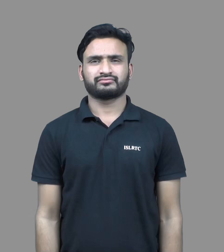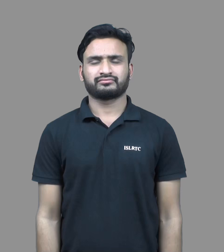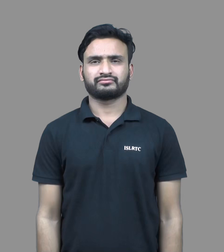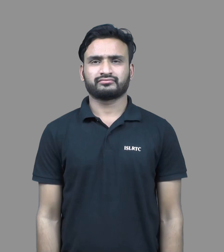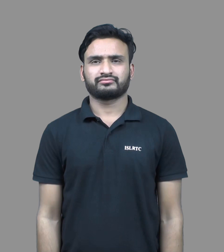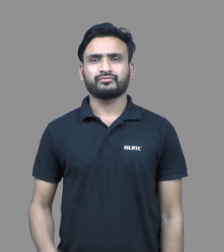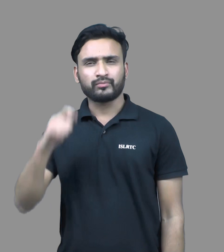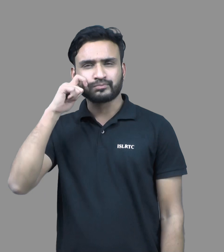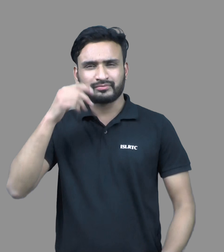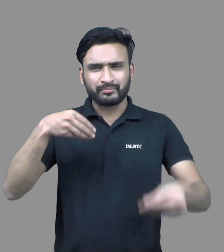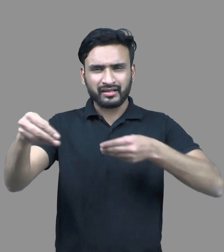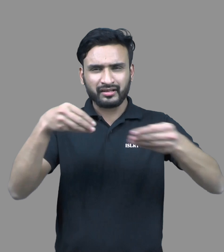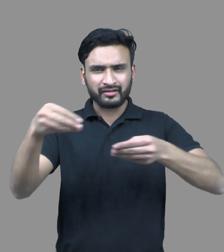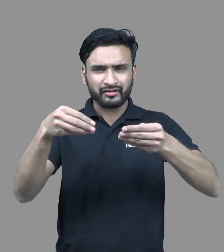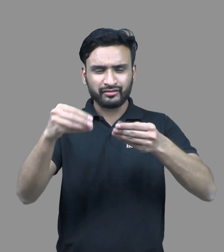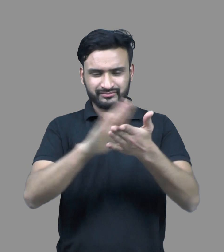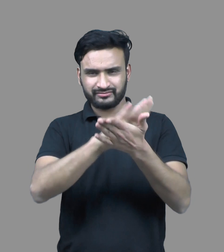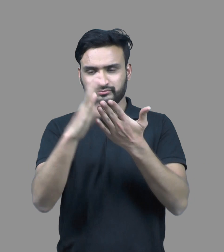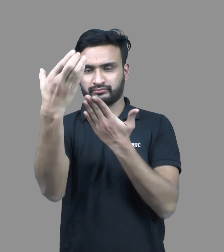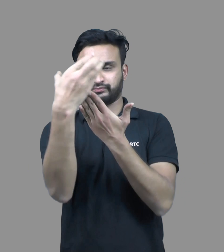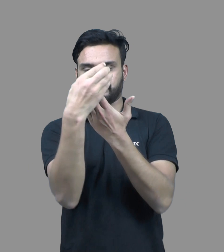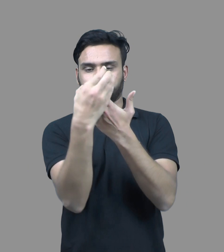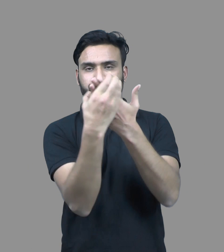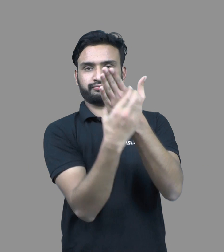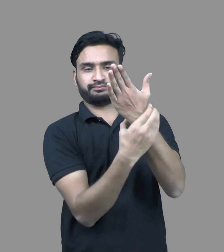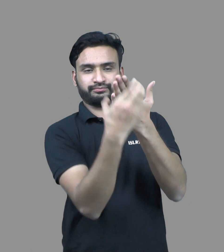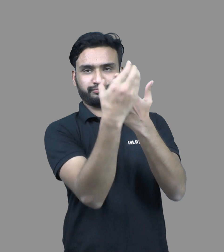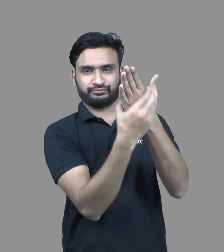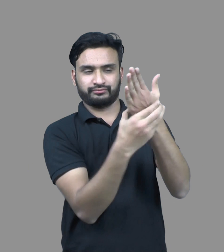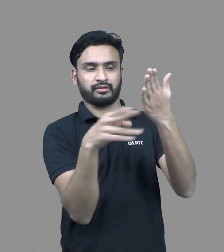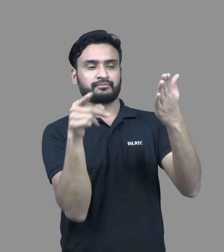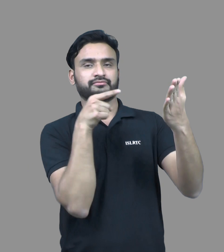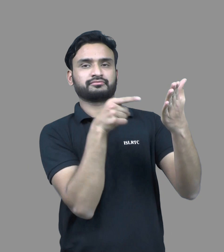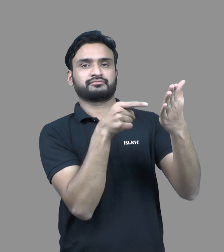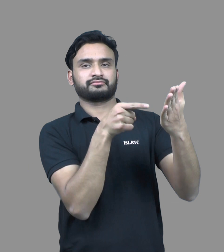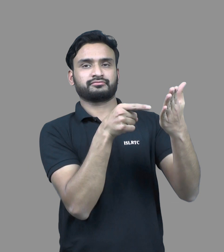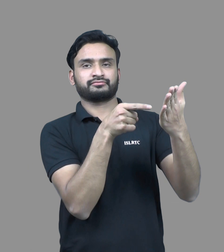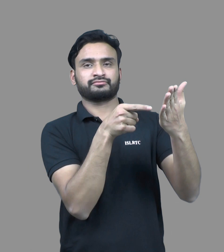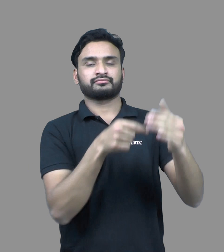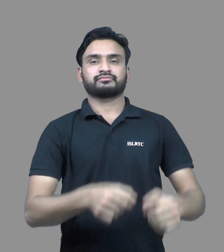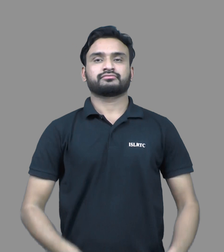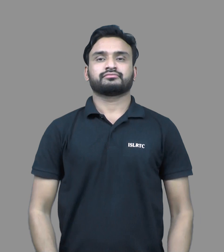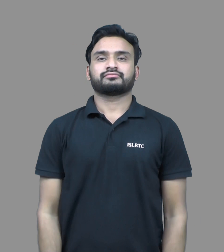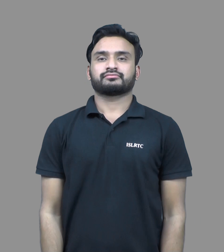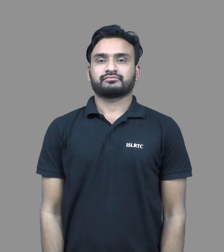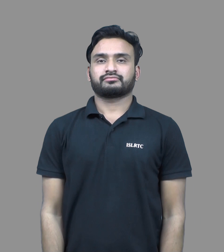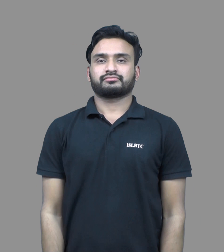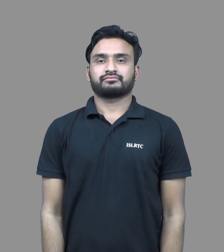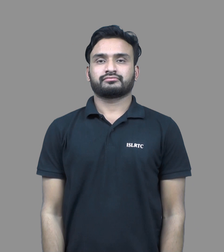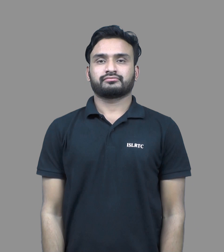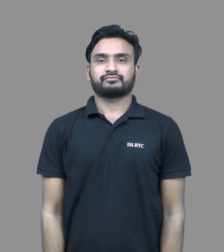Glove